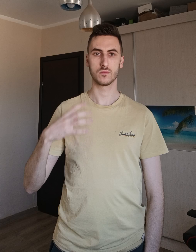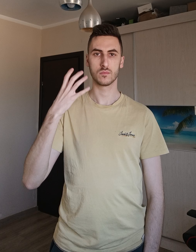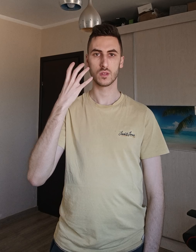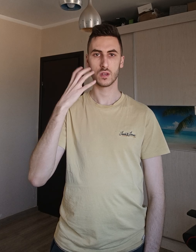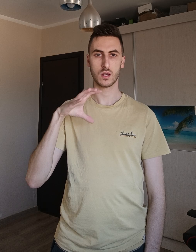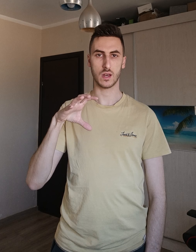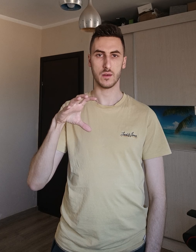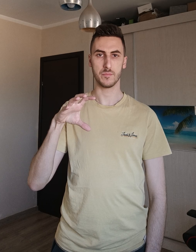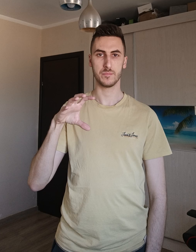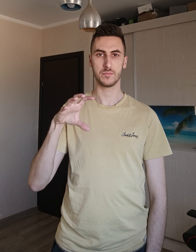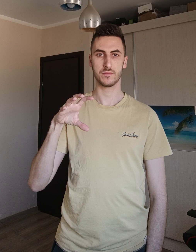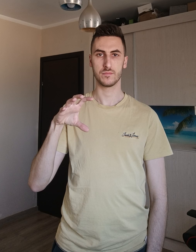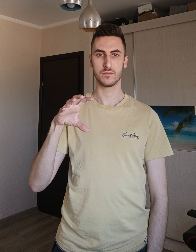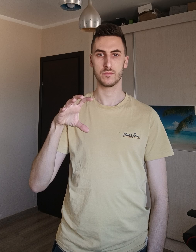חם